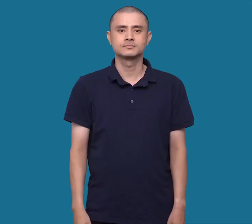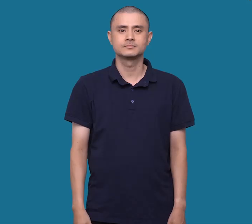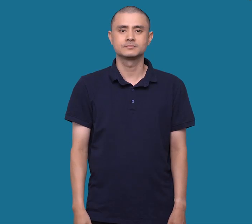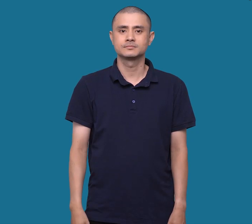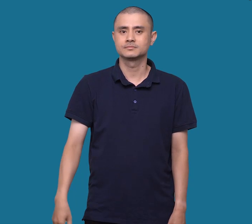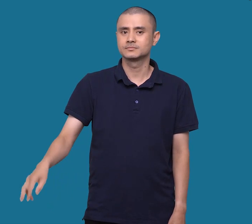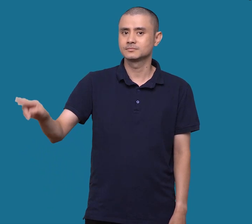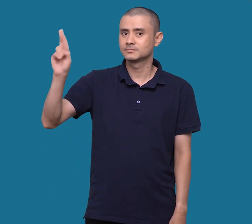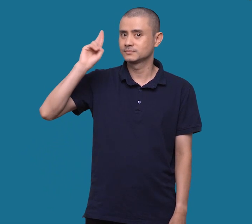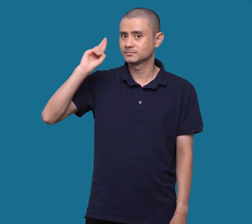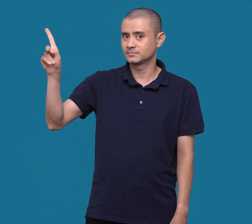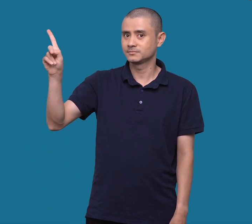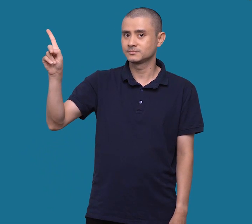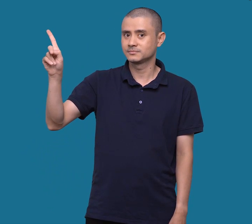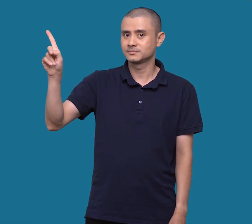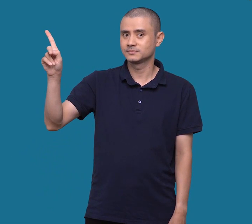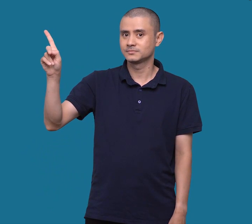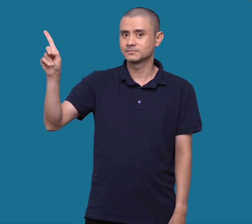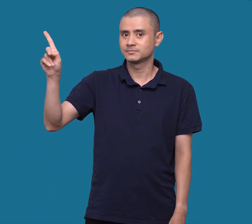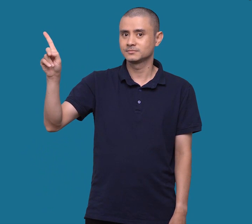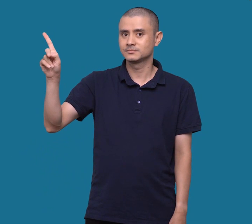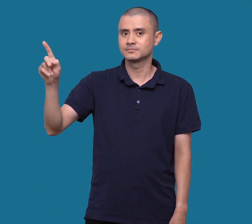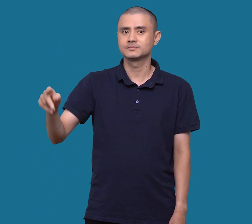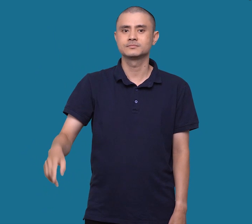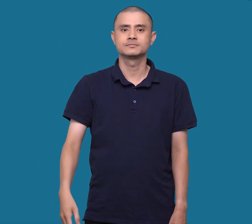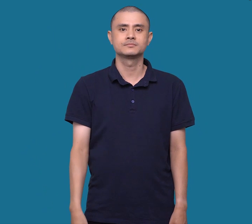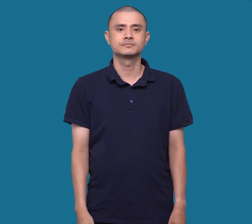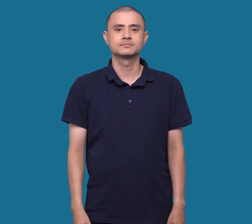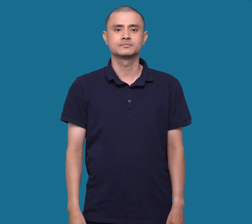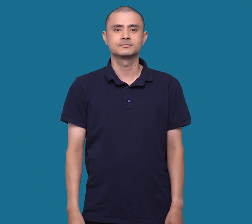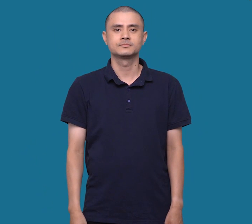về 2 (Miền Bắc)